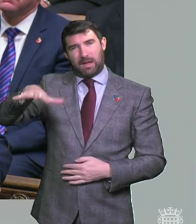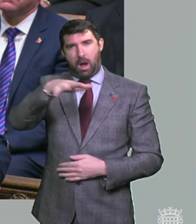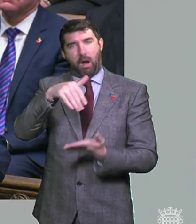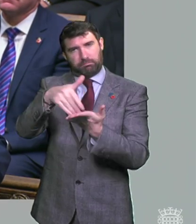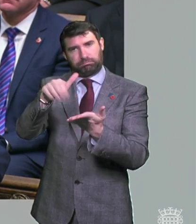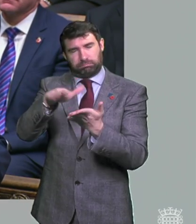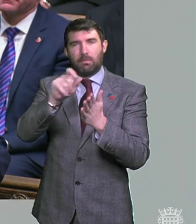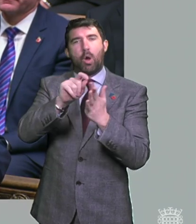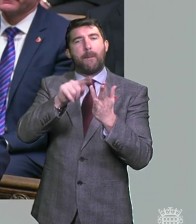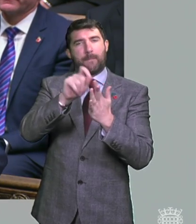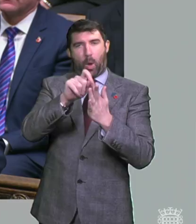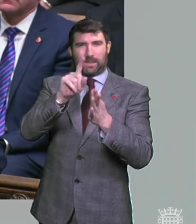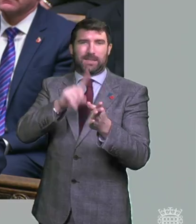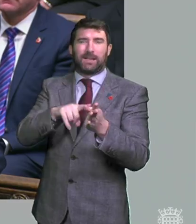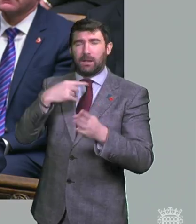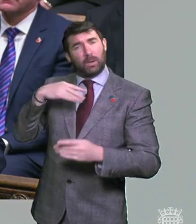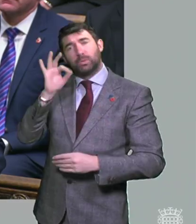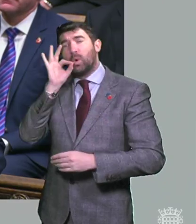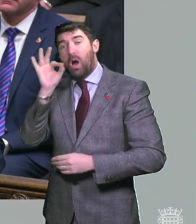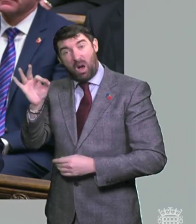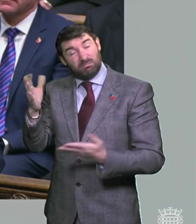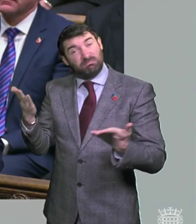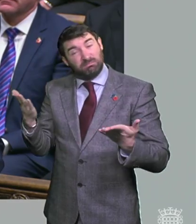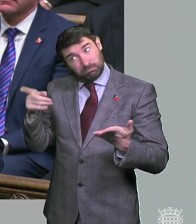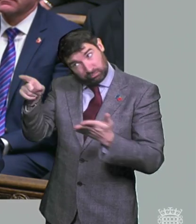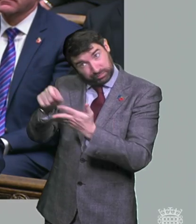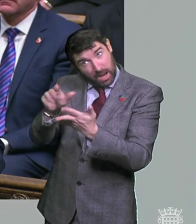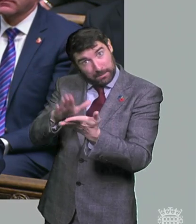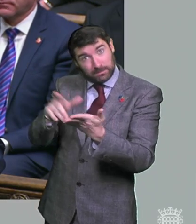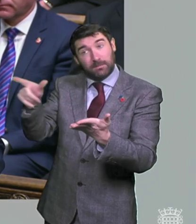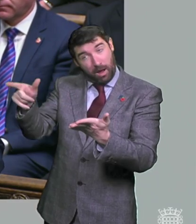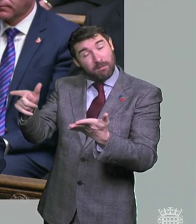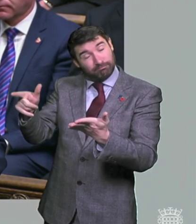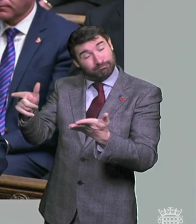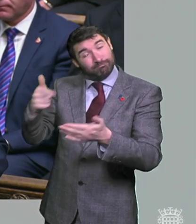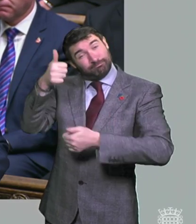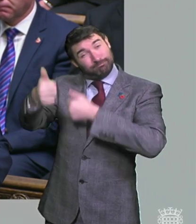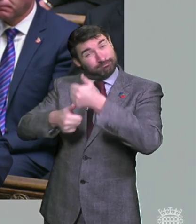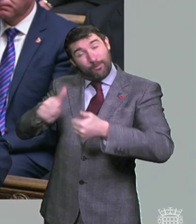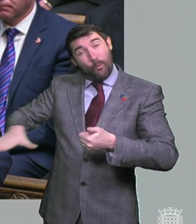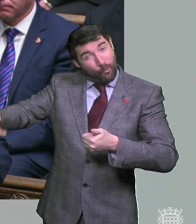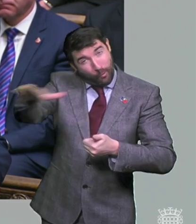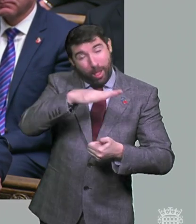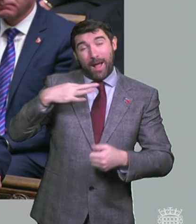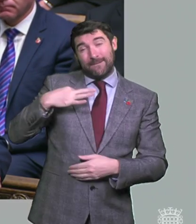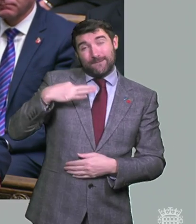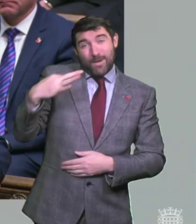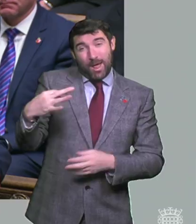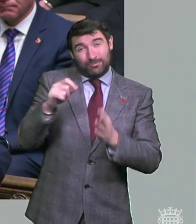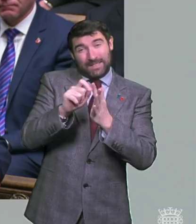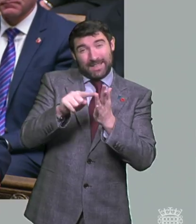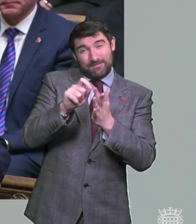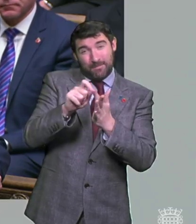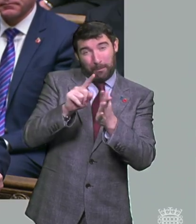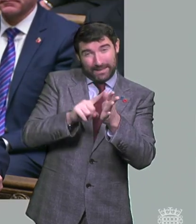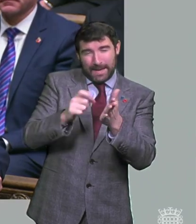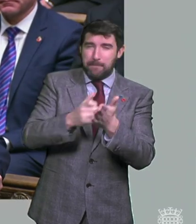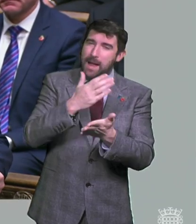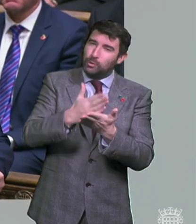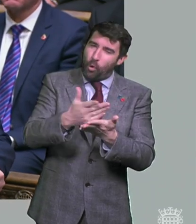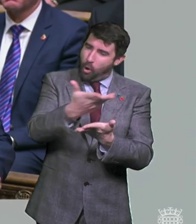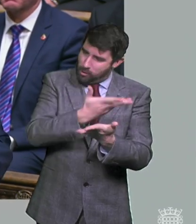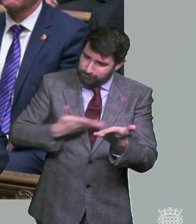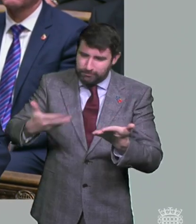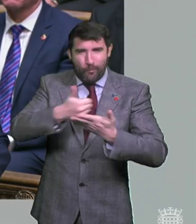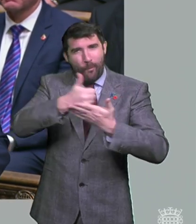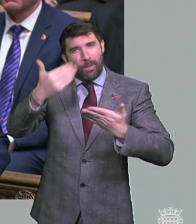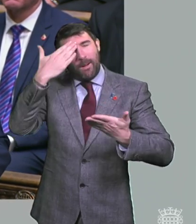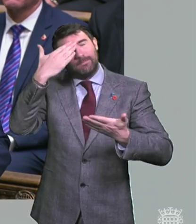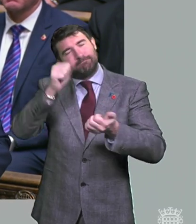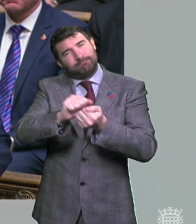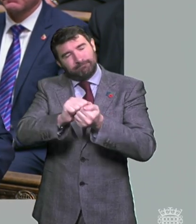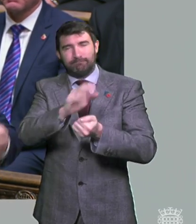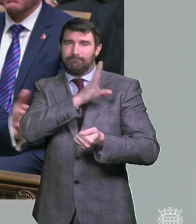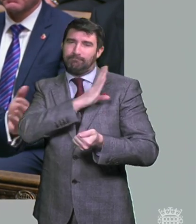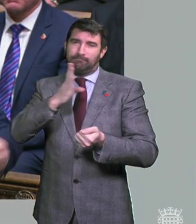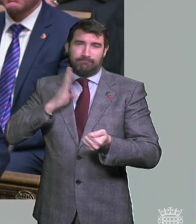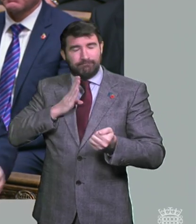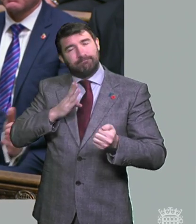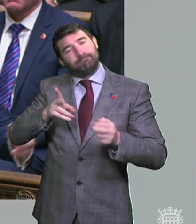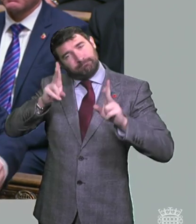Will the Prime Minister join me in thanking all the poppy appeal volunteers across the country and in my constituency for their work to ensure that we always remember those who have made the ultimate sacrifice?